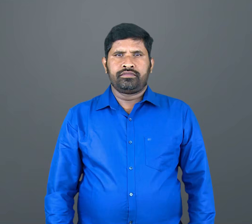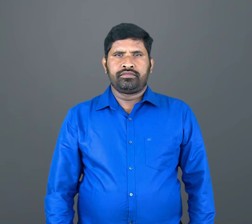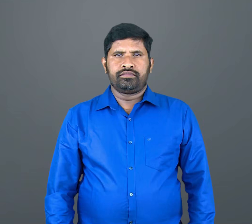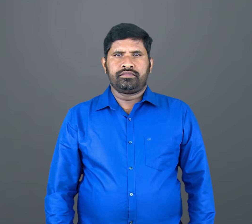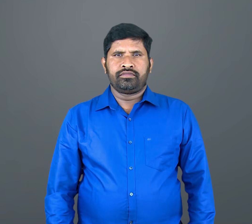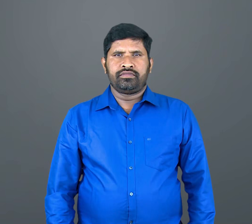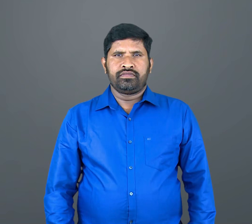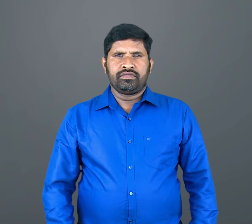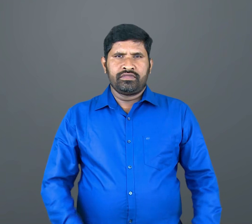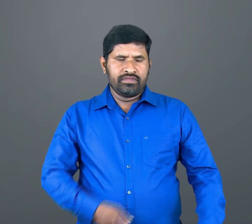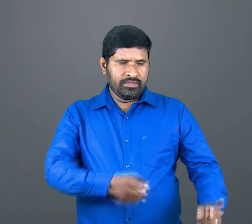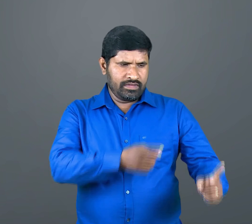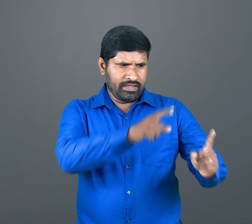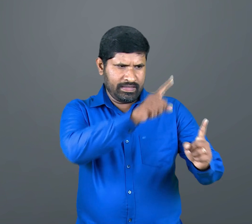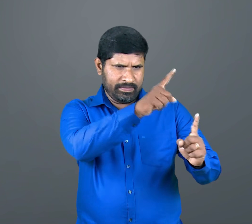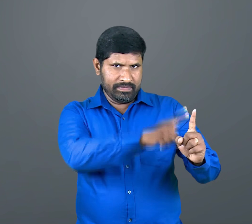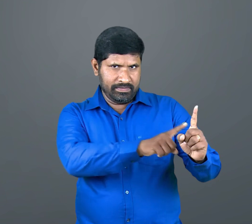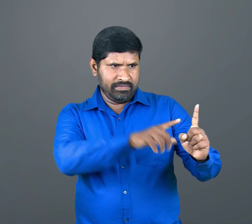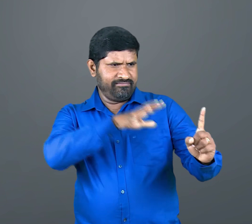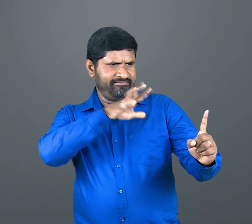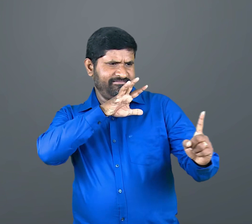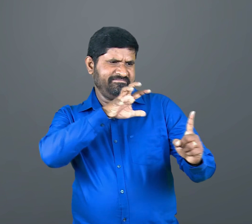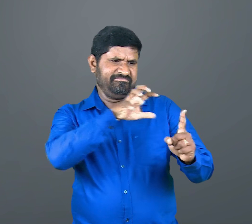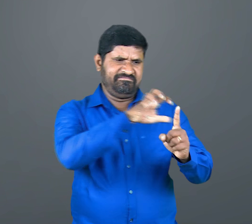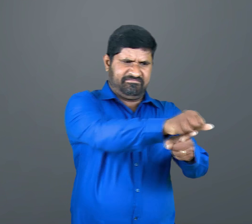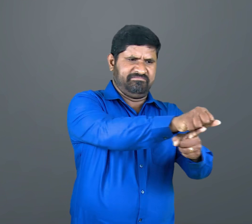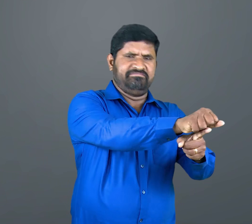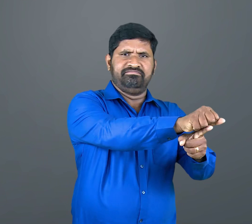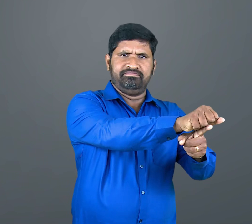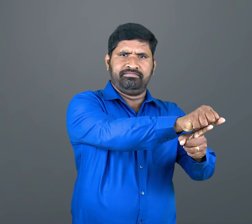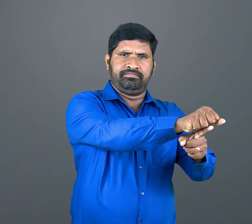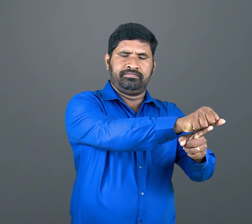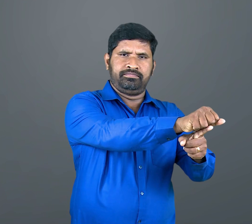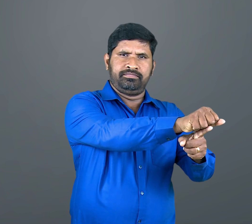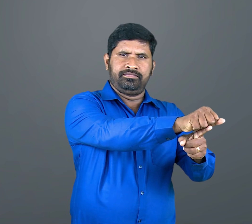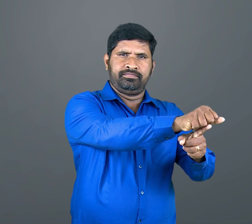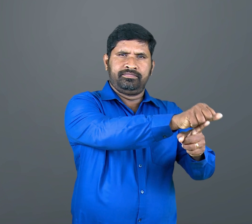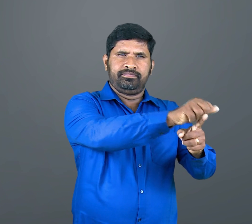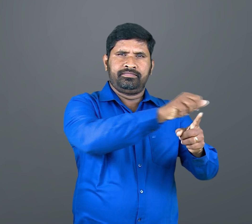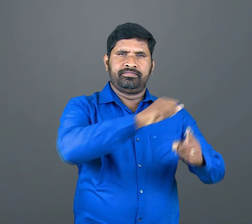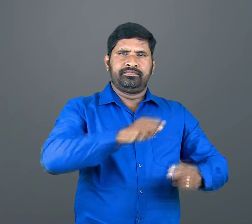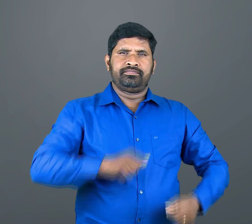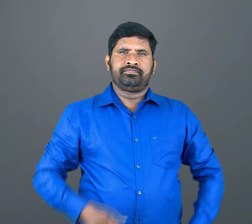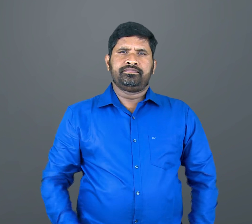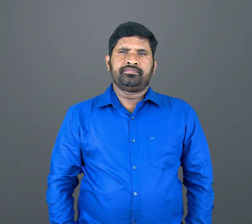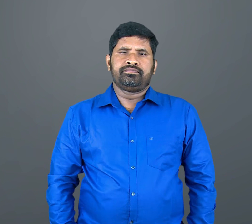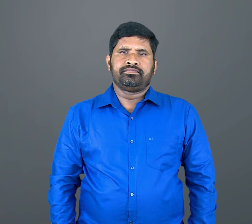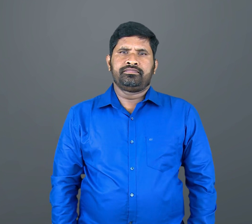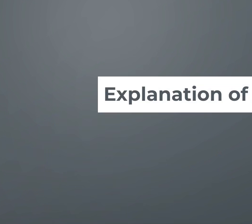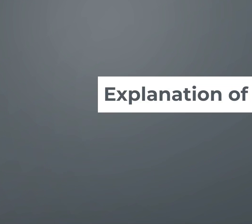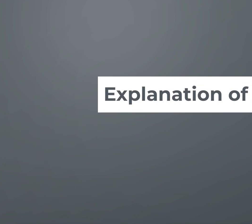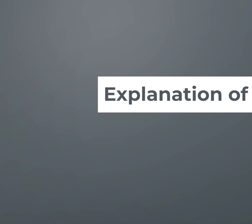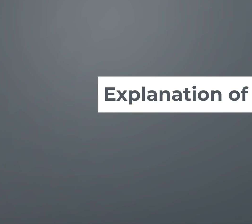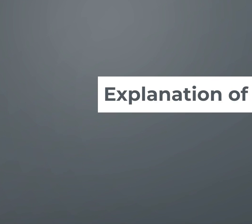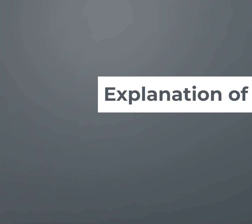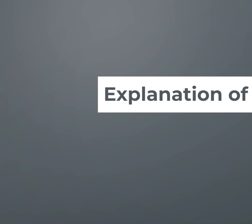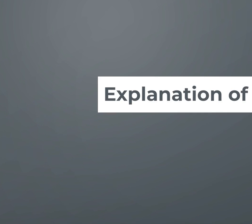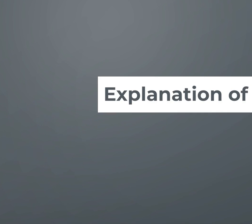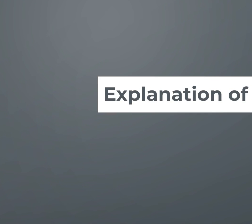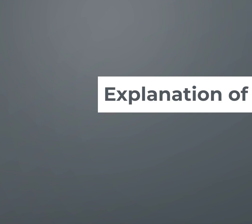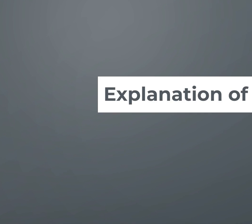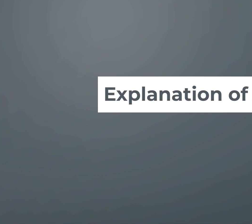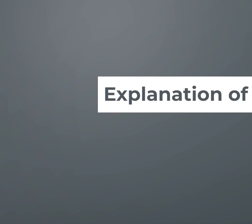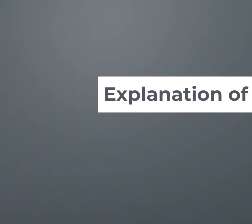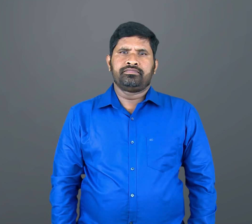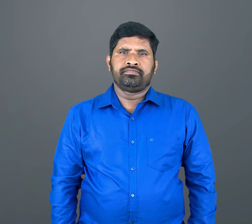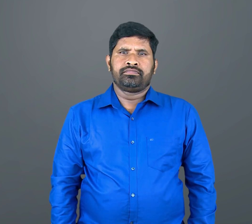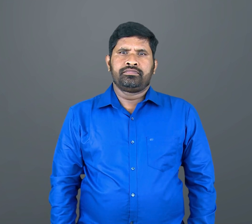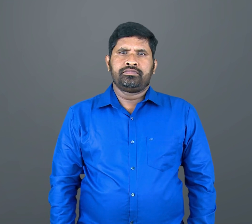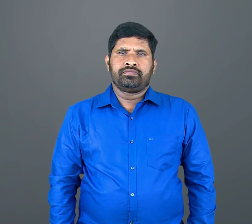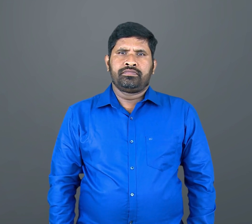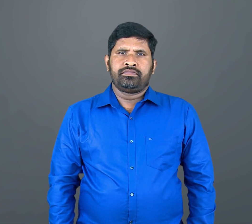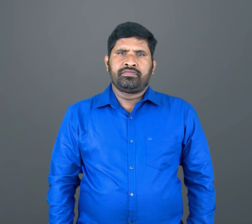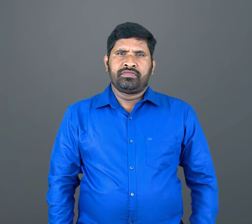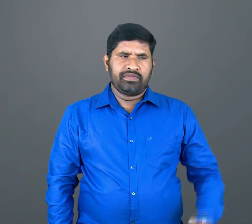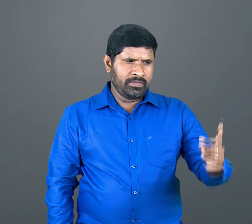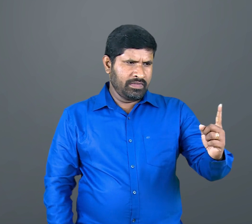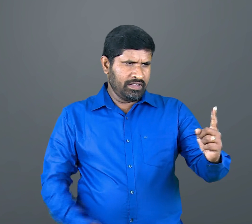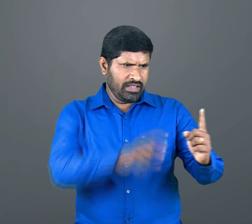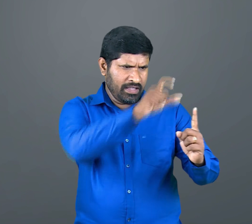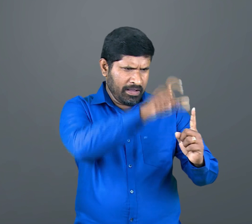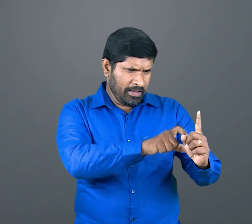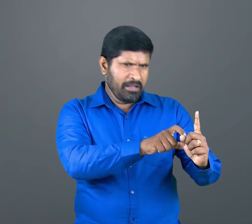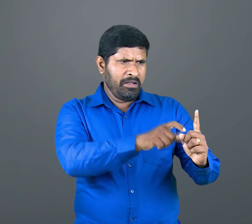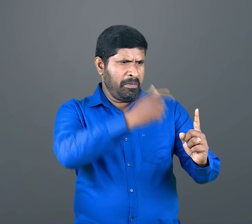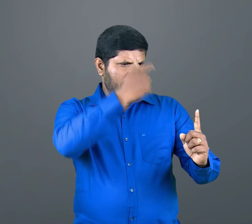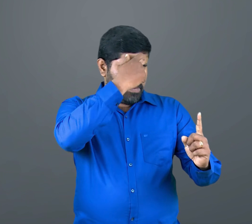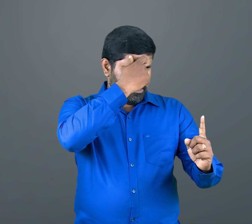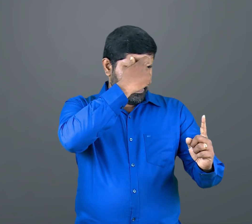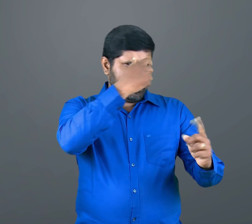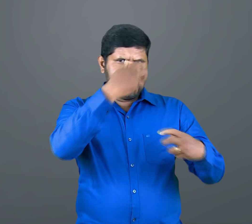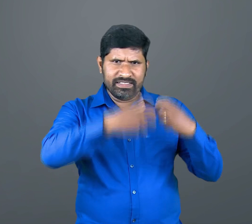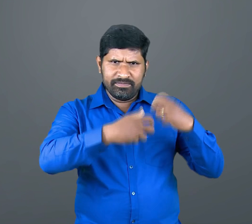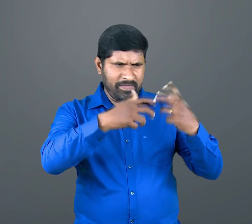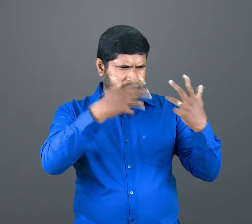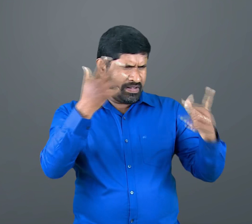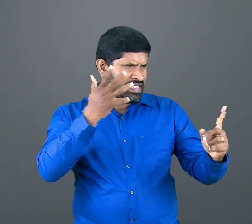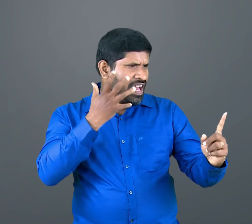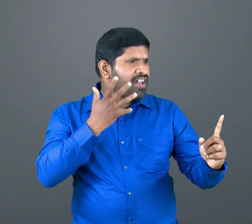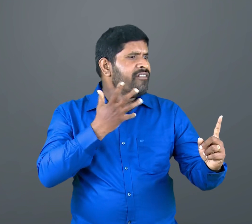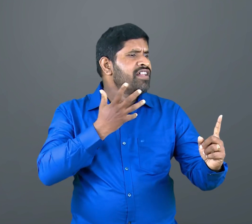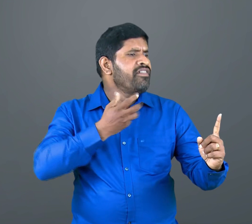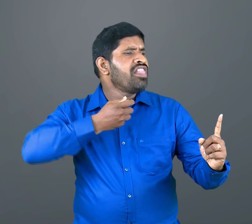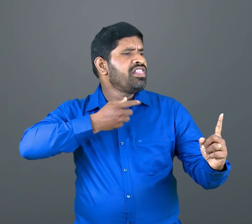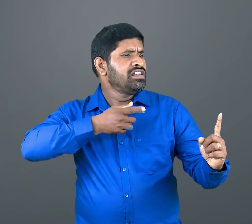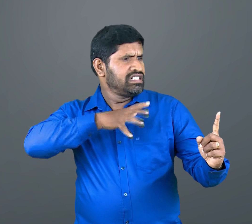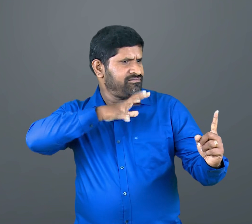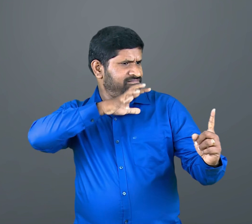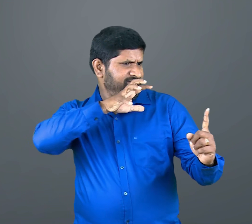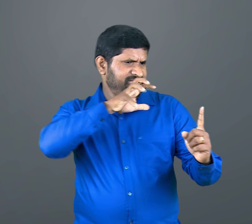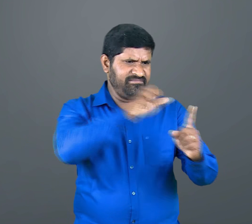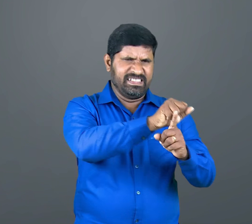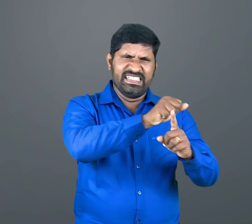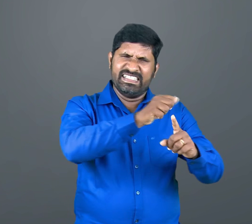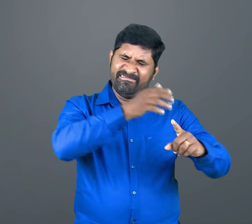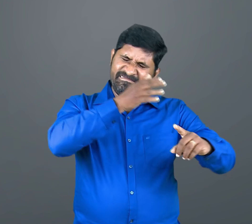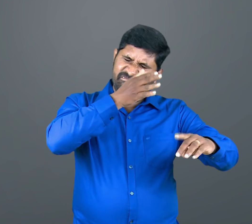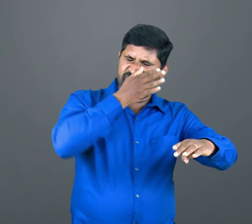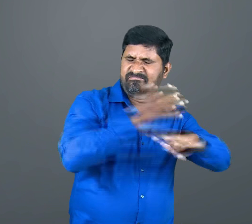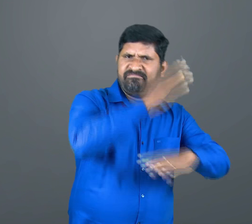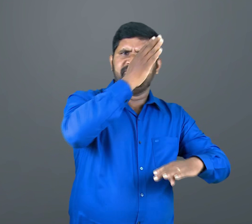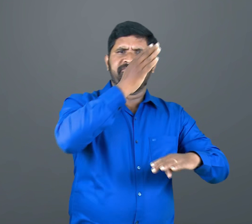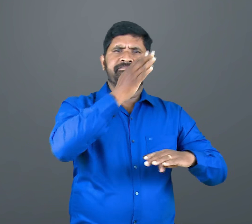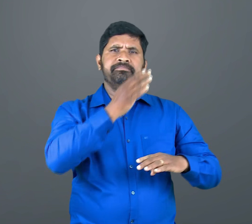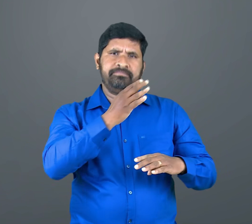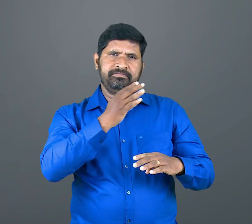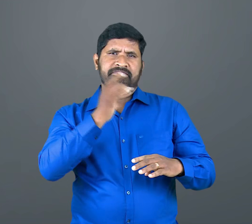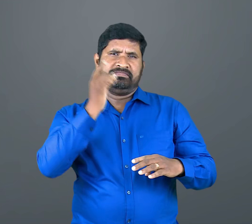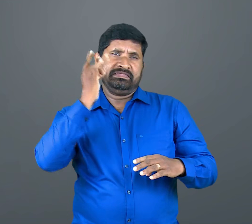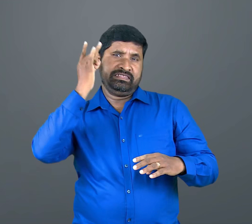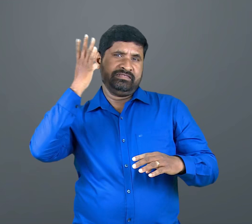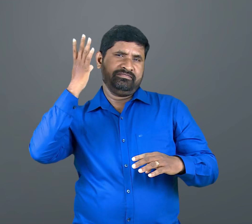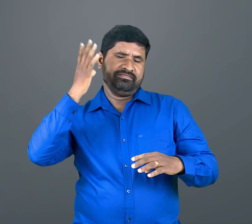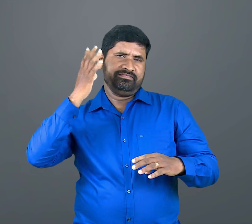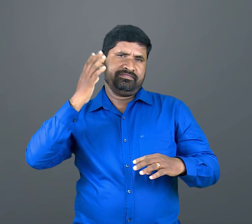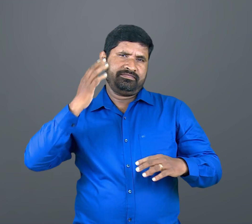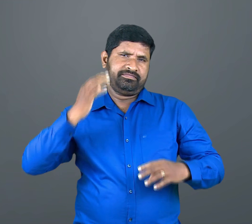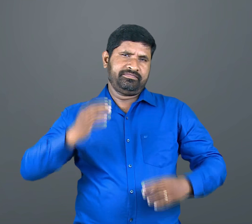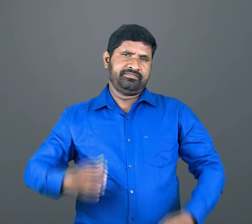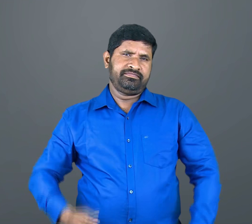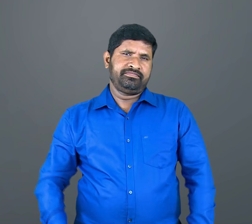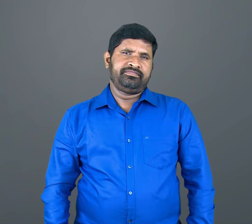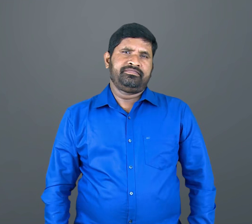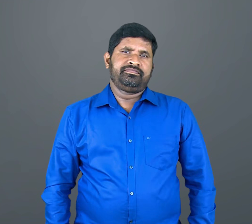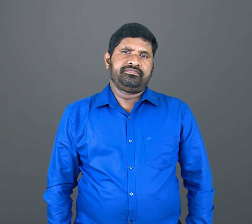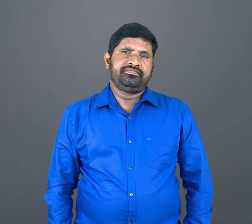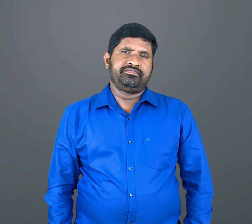Attack